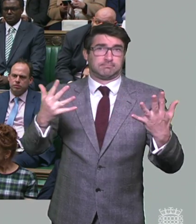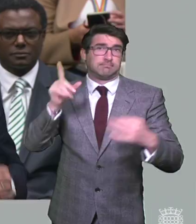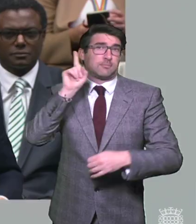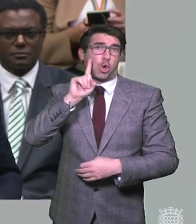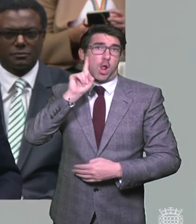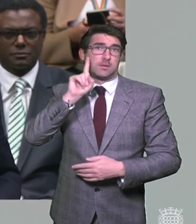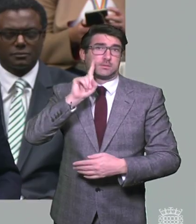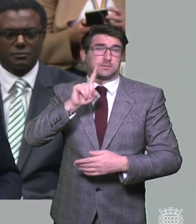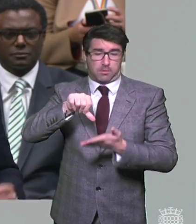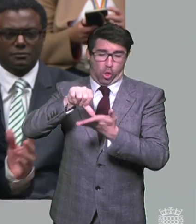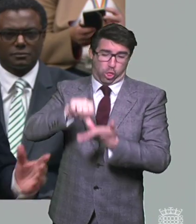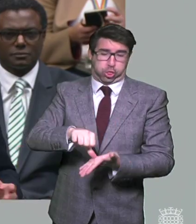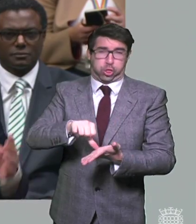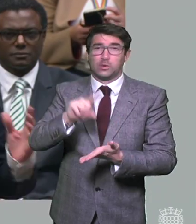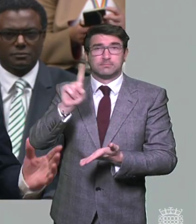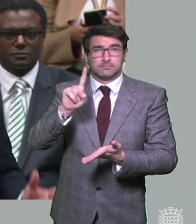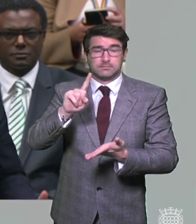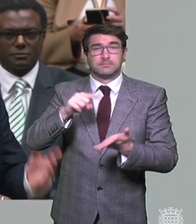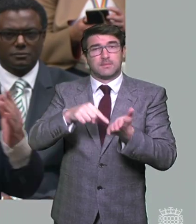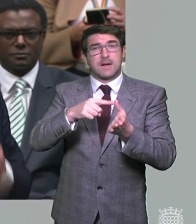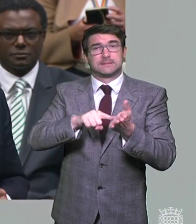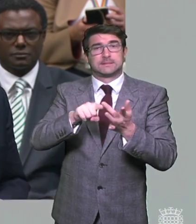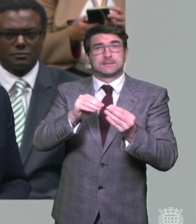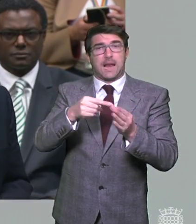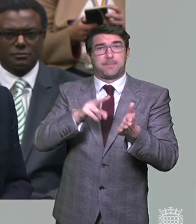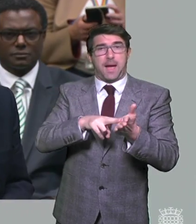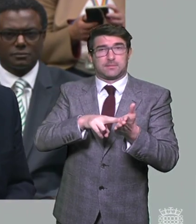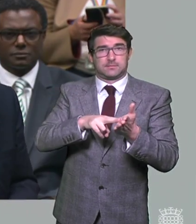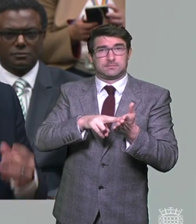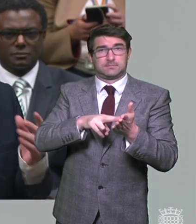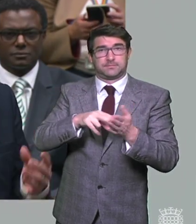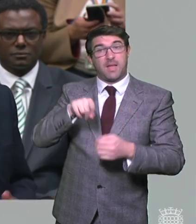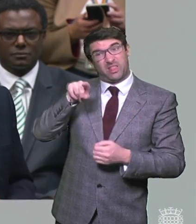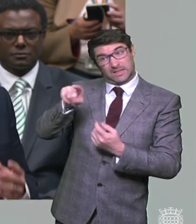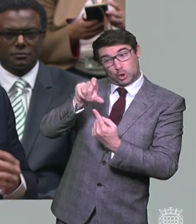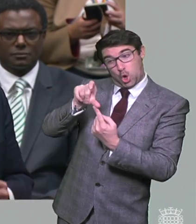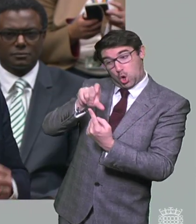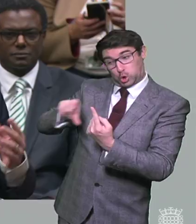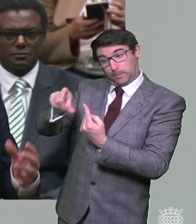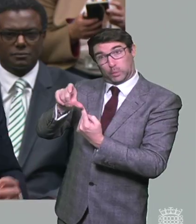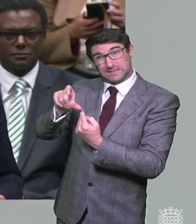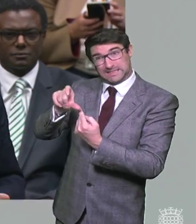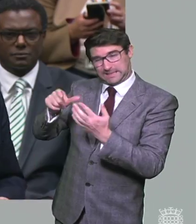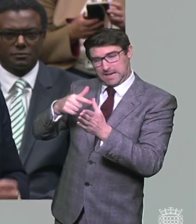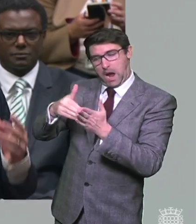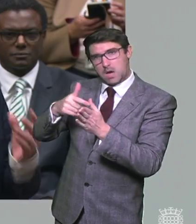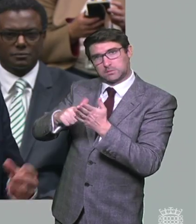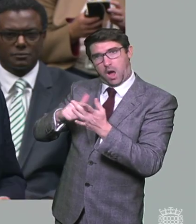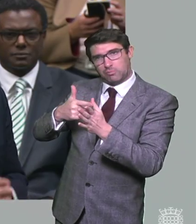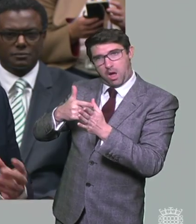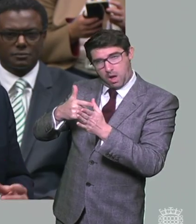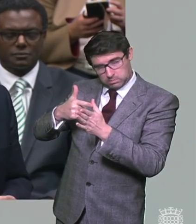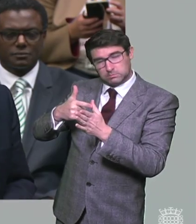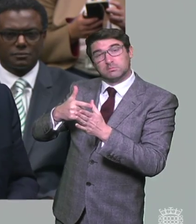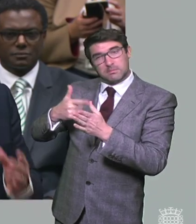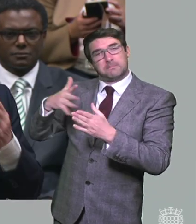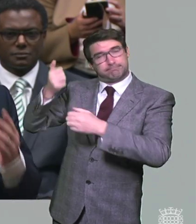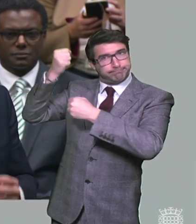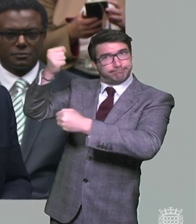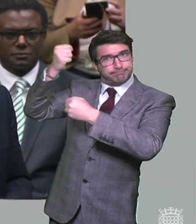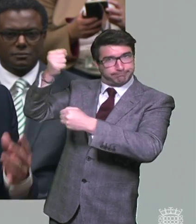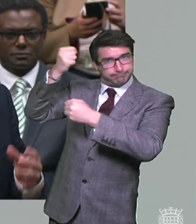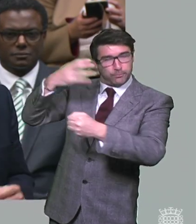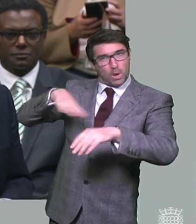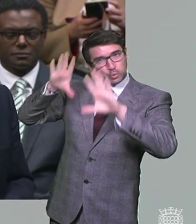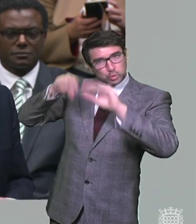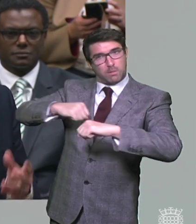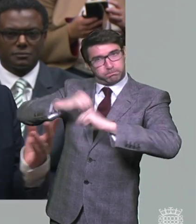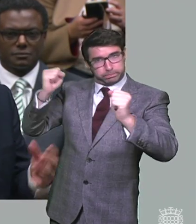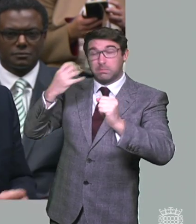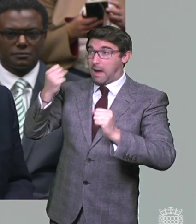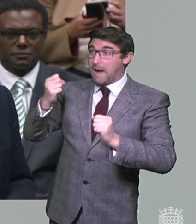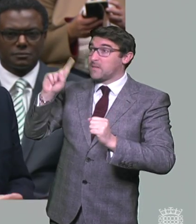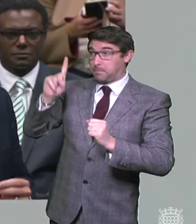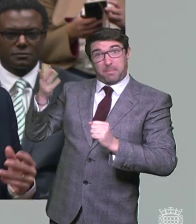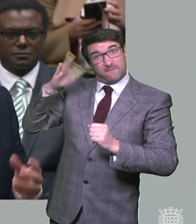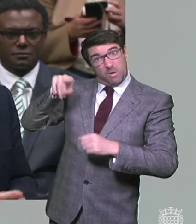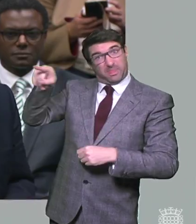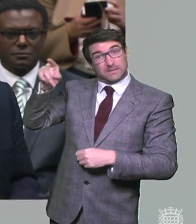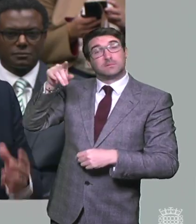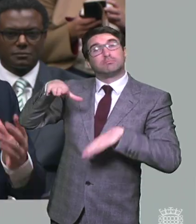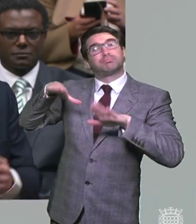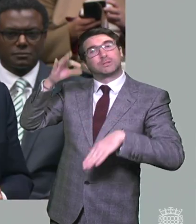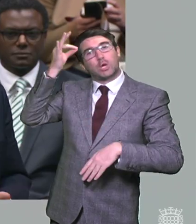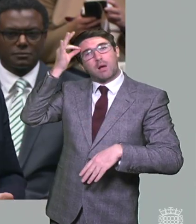Today, outside Parliament, Hazaras from across the UK, including from my constituency, are gathering to call for international support to stop the slaughter, and we are joined by representatives of the Hazara Committee in UK.